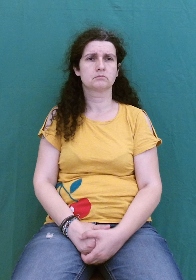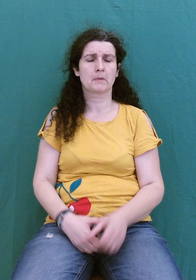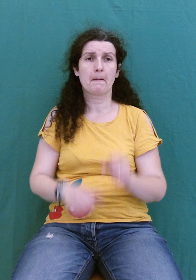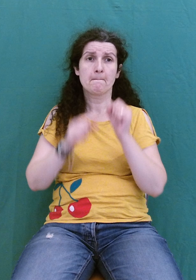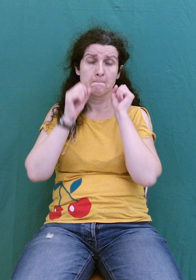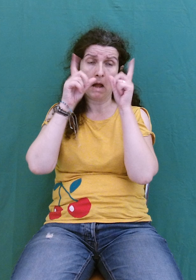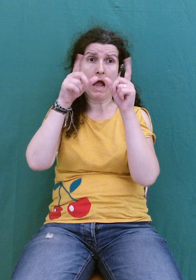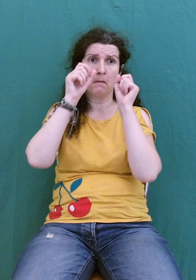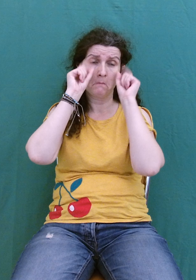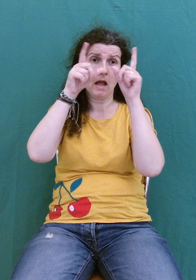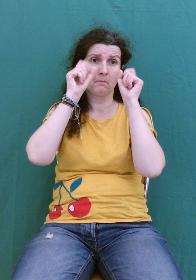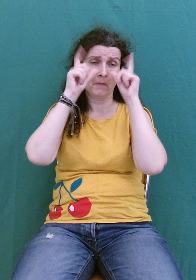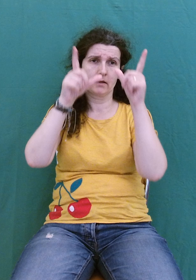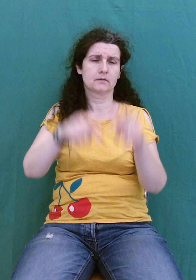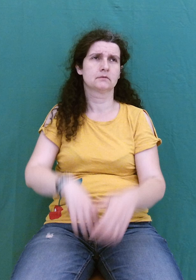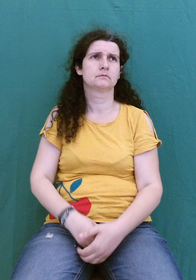ΞΥΠΝΑΩ (ΠΟΛΛΕΣ ΦΟΡΕΣ)